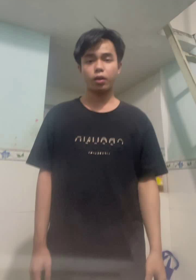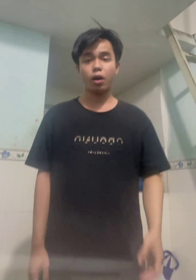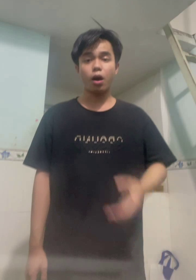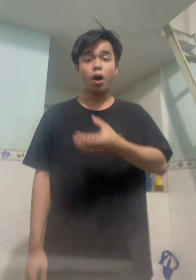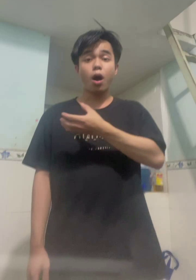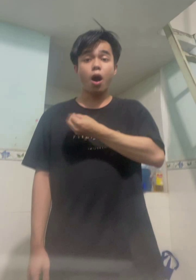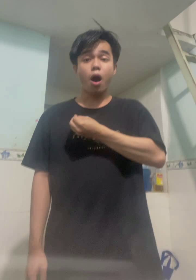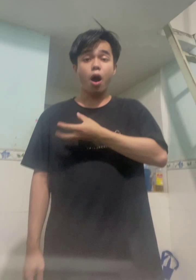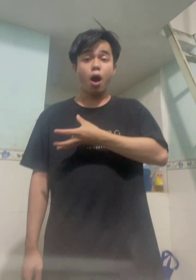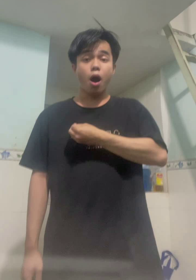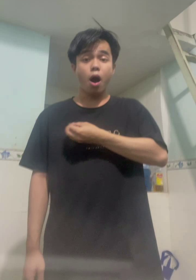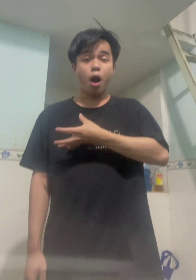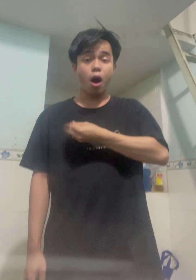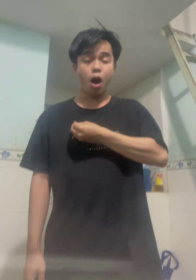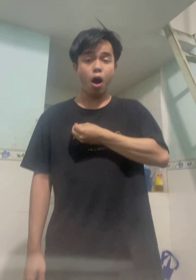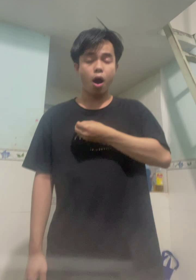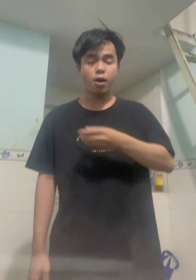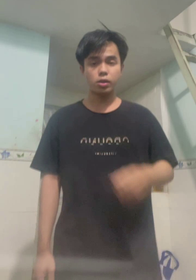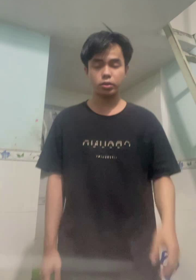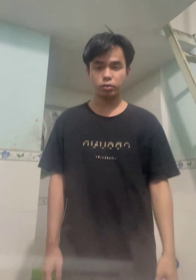lo so